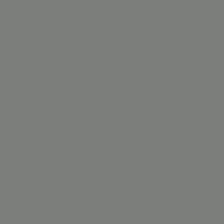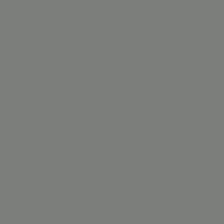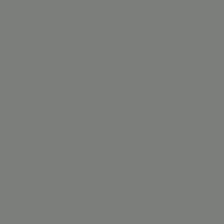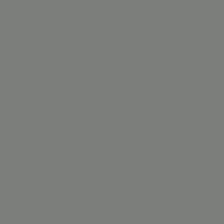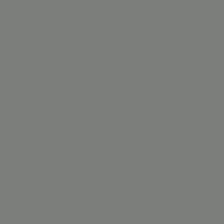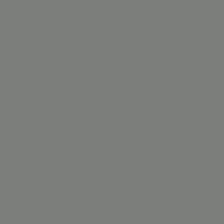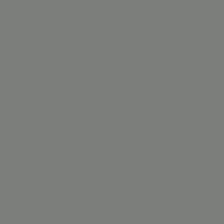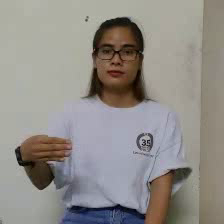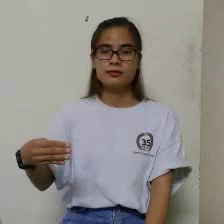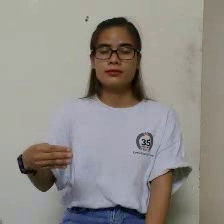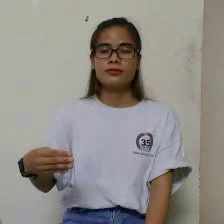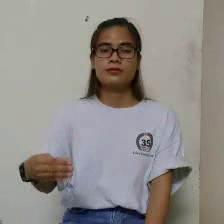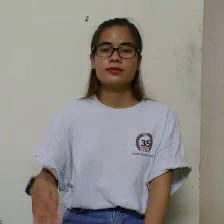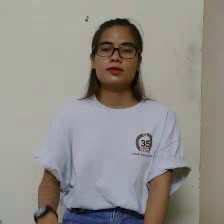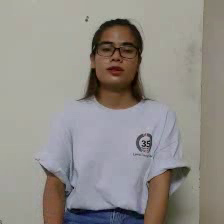Lây bệnh